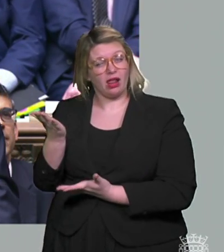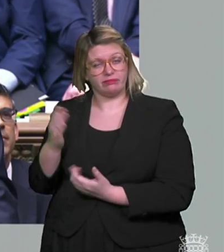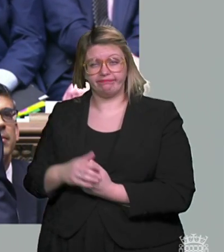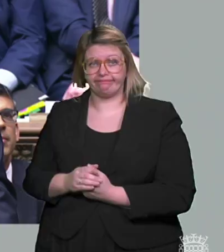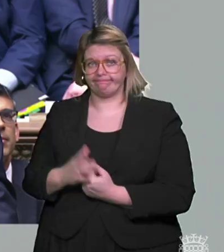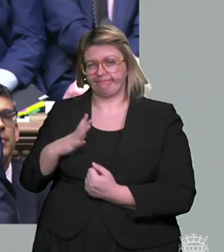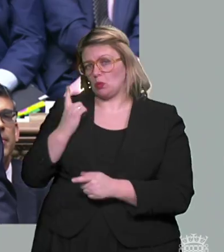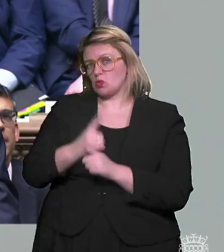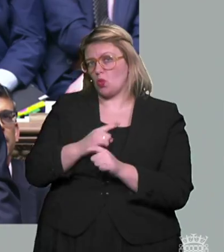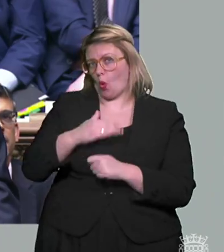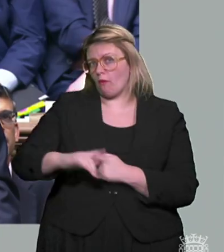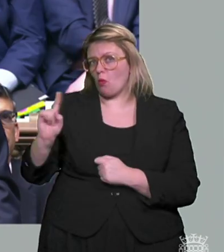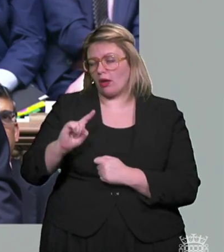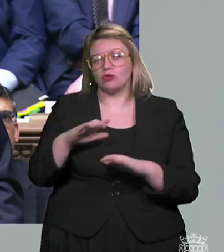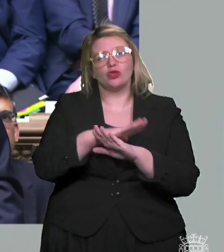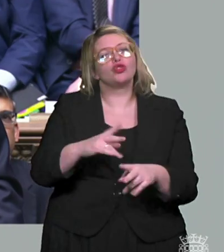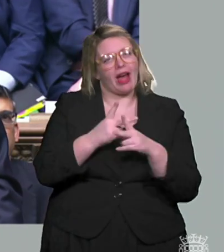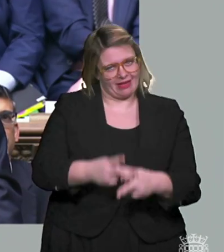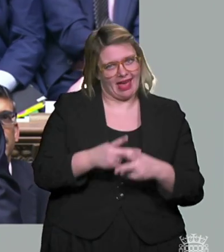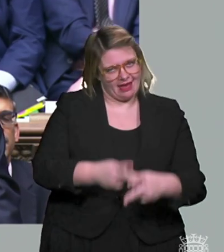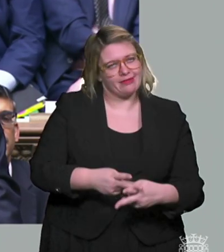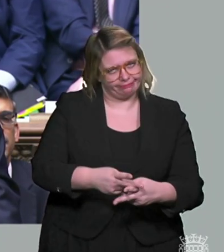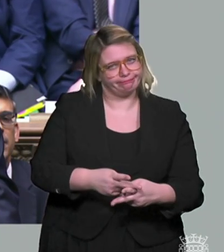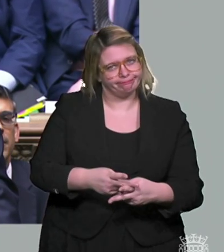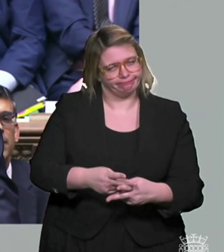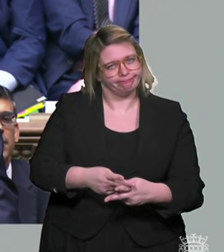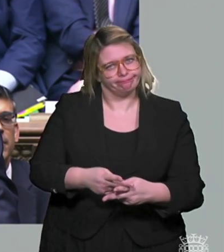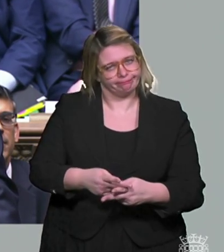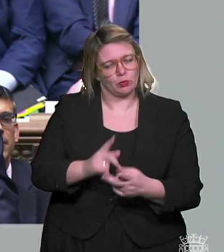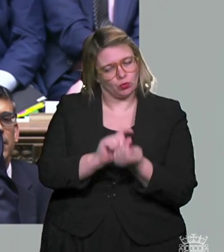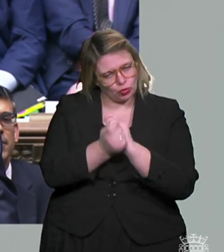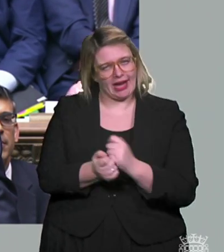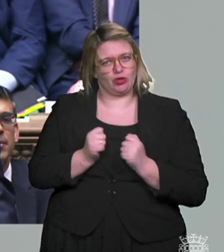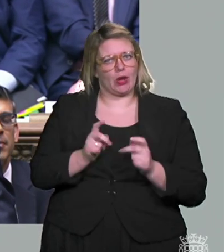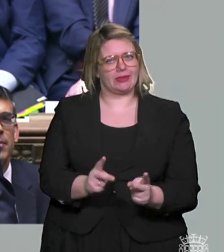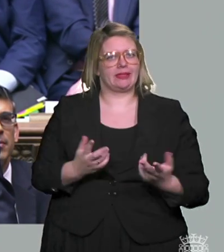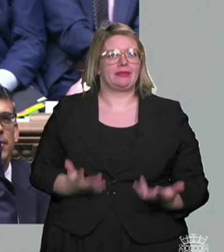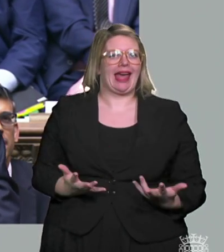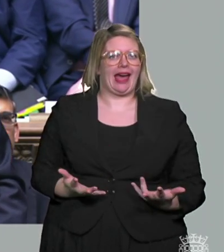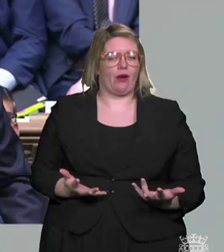Today I want to reform our childcare system.